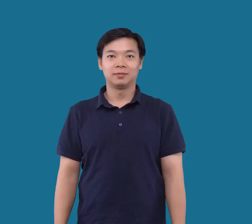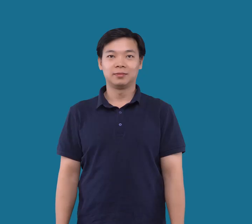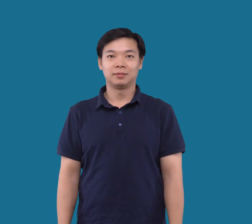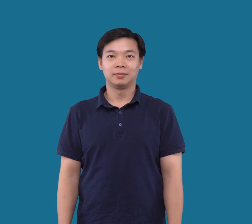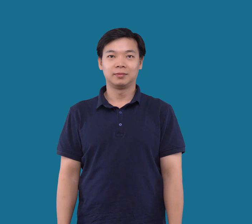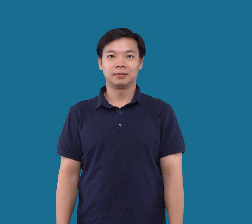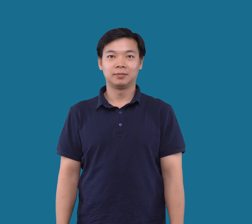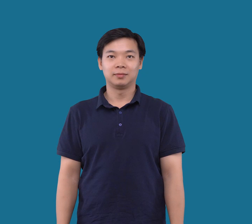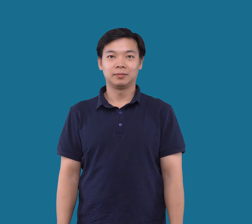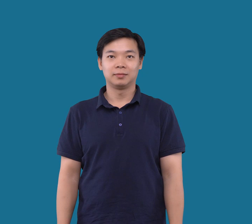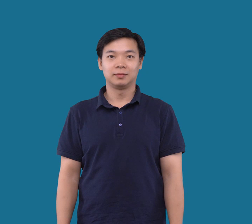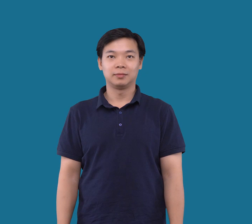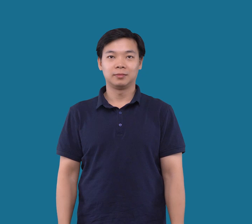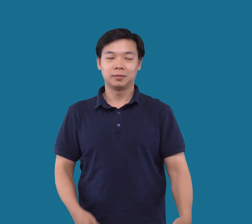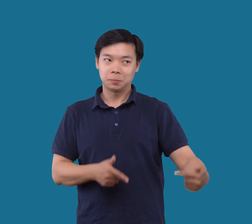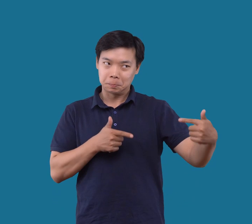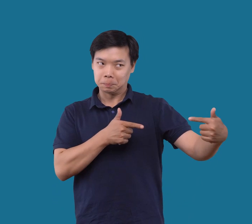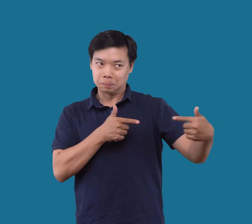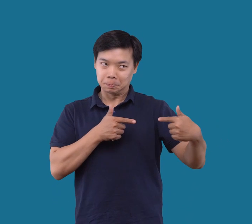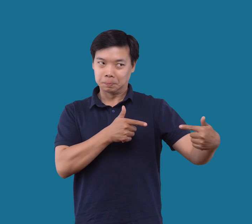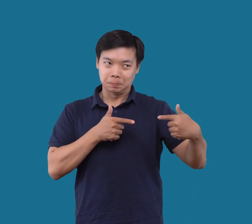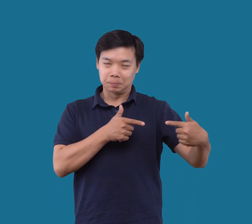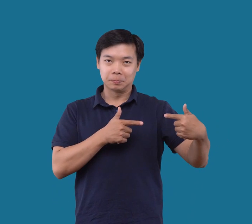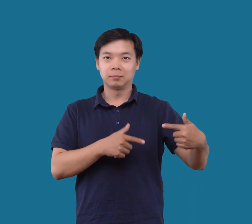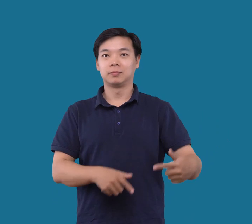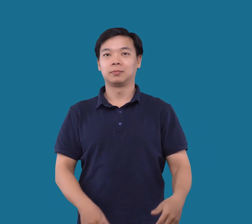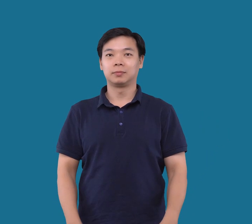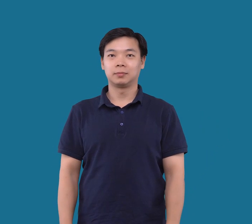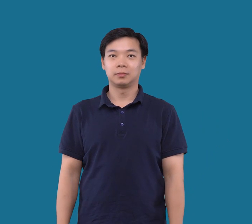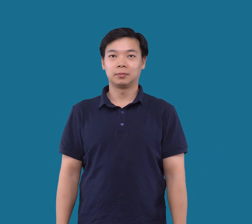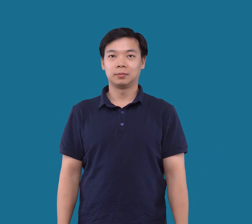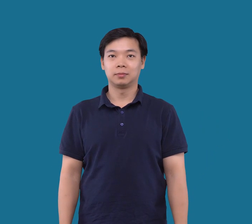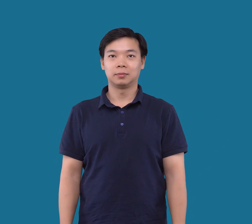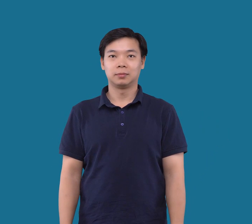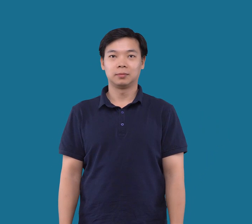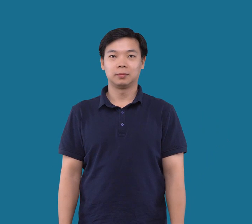đấu tranh